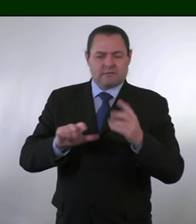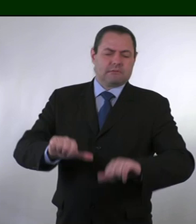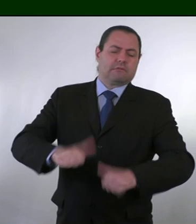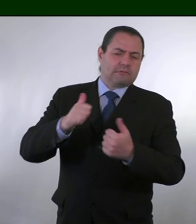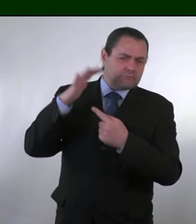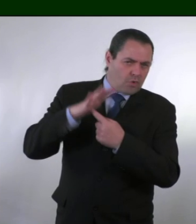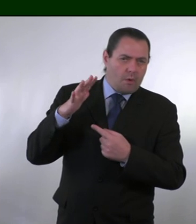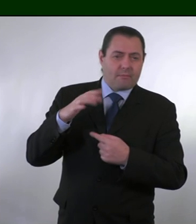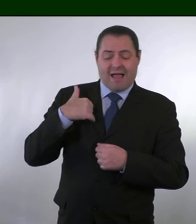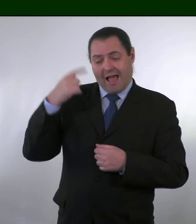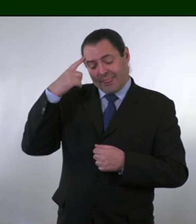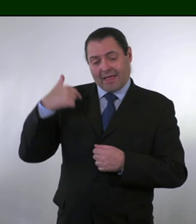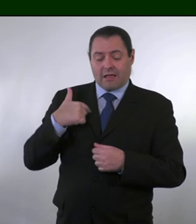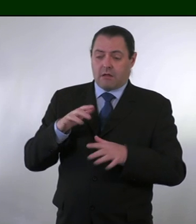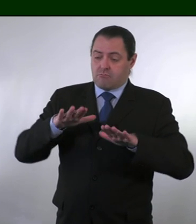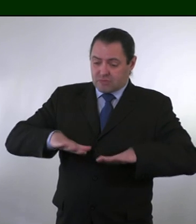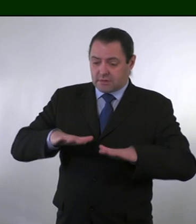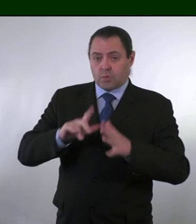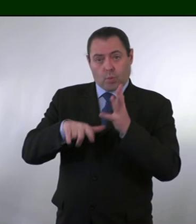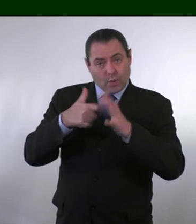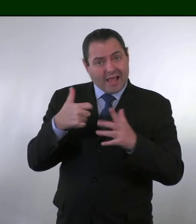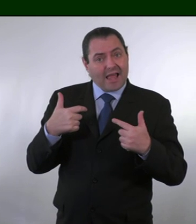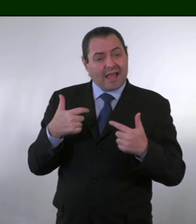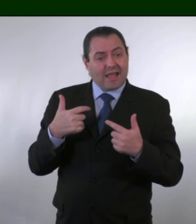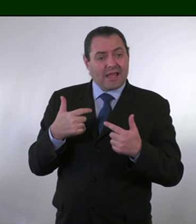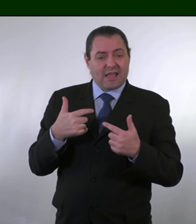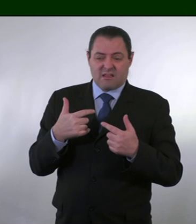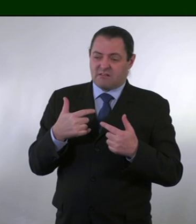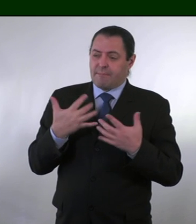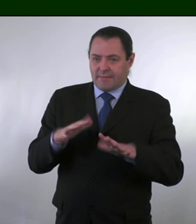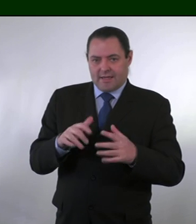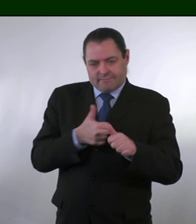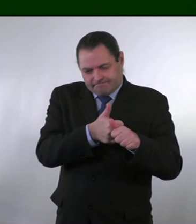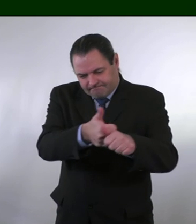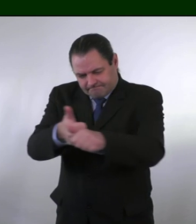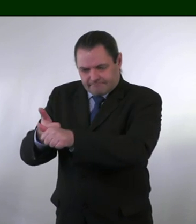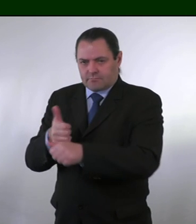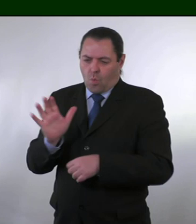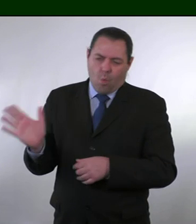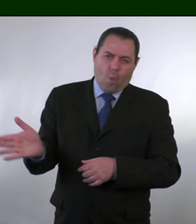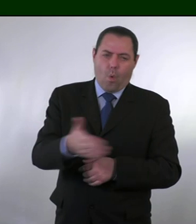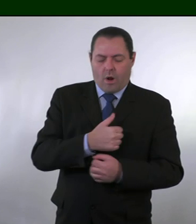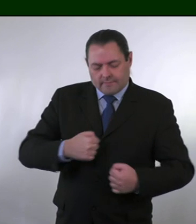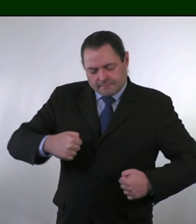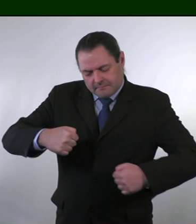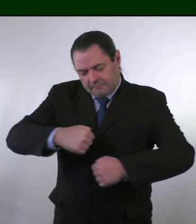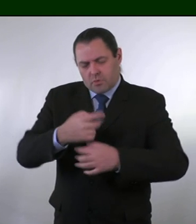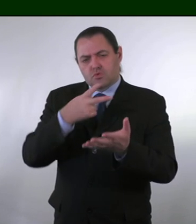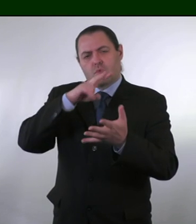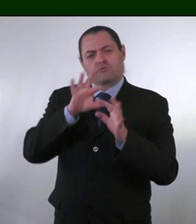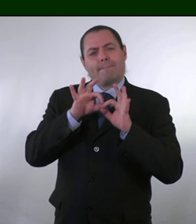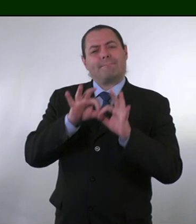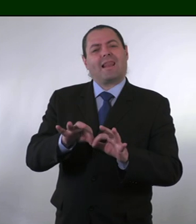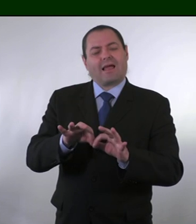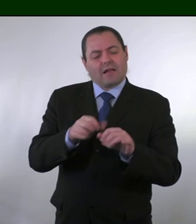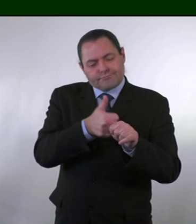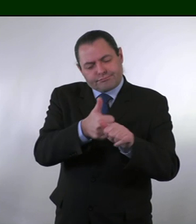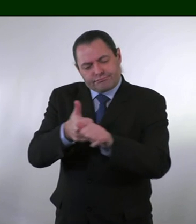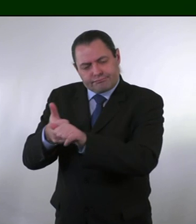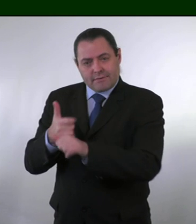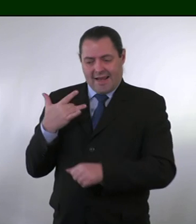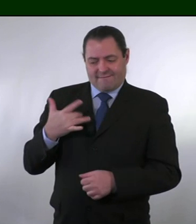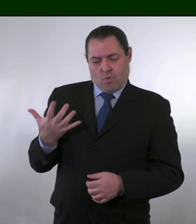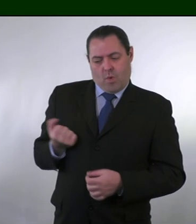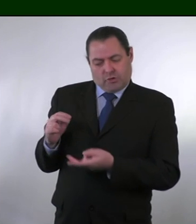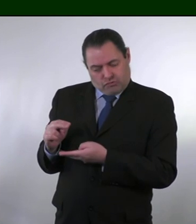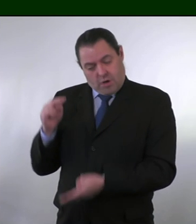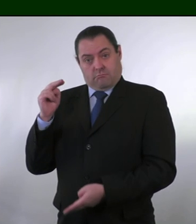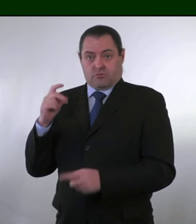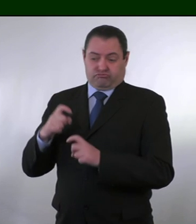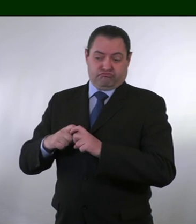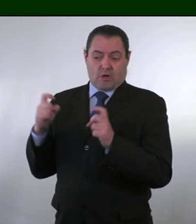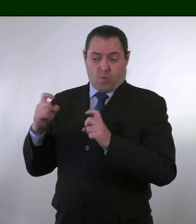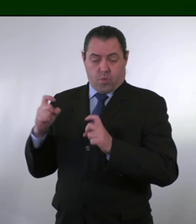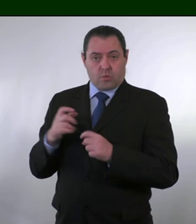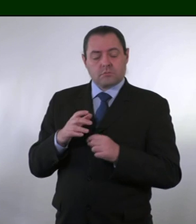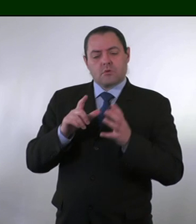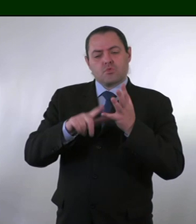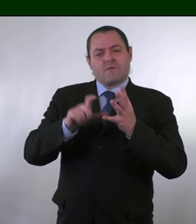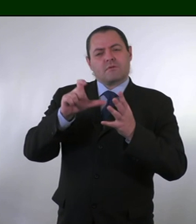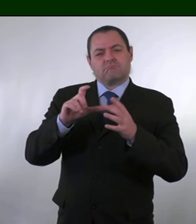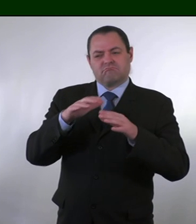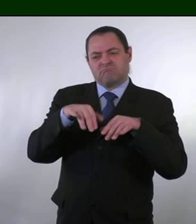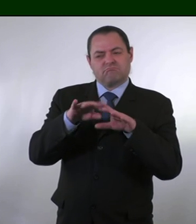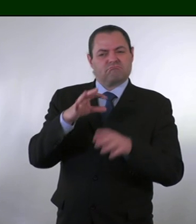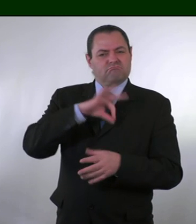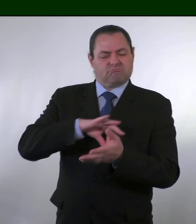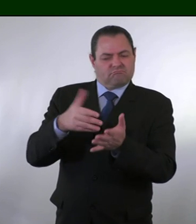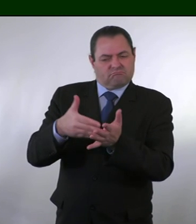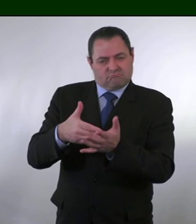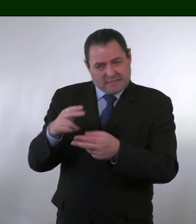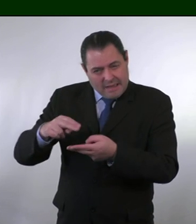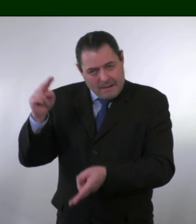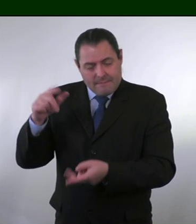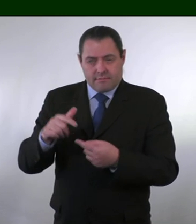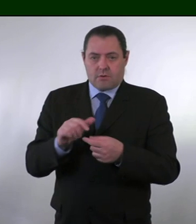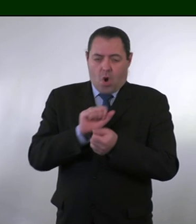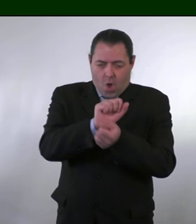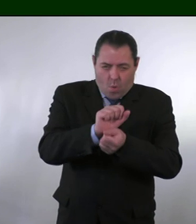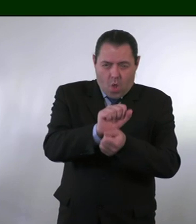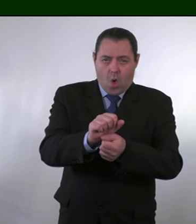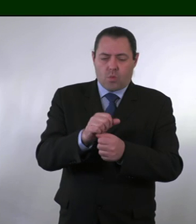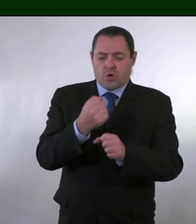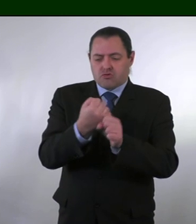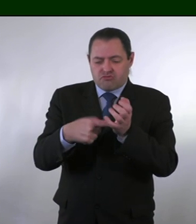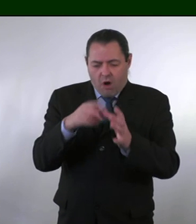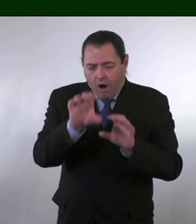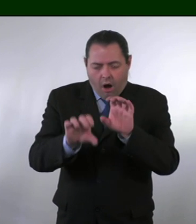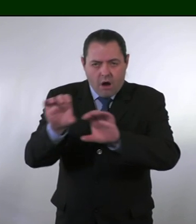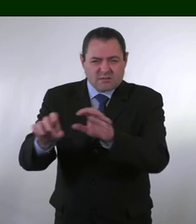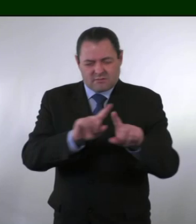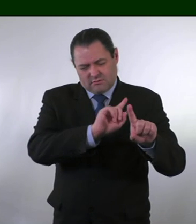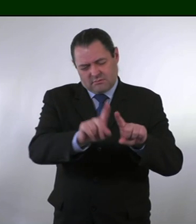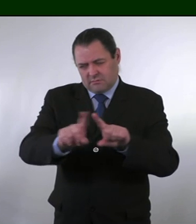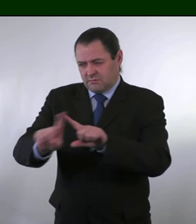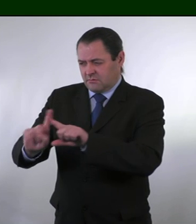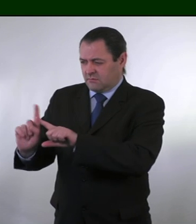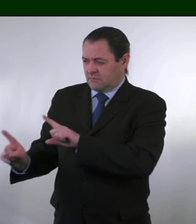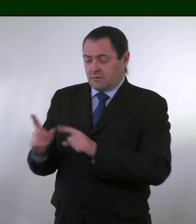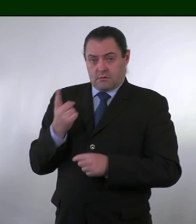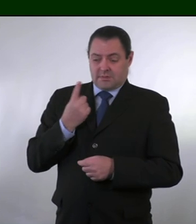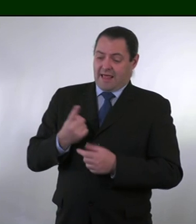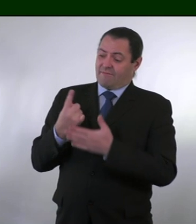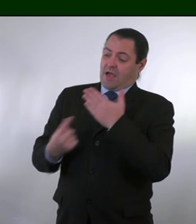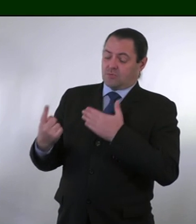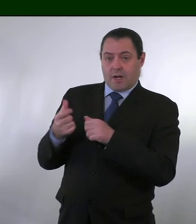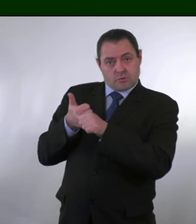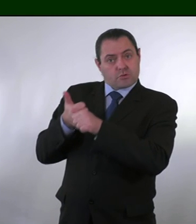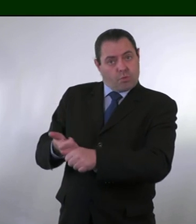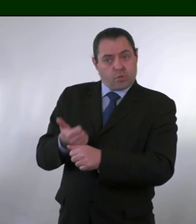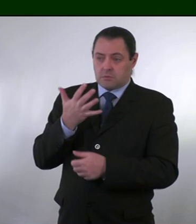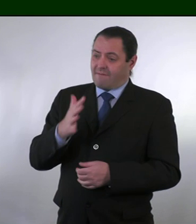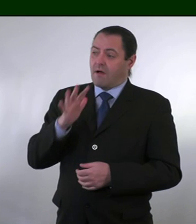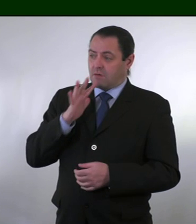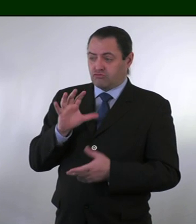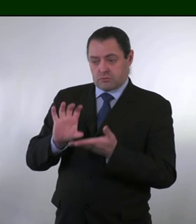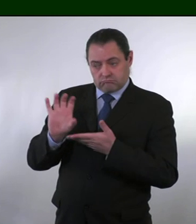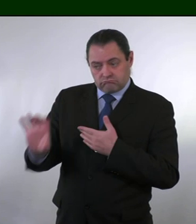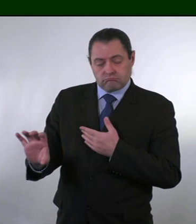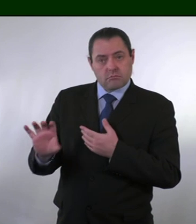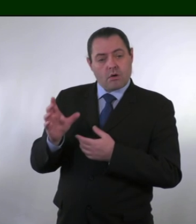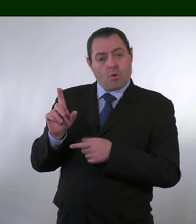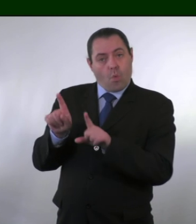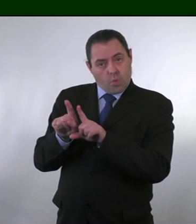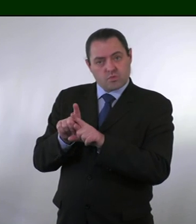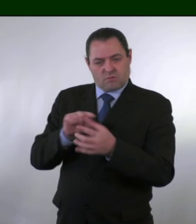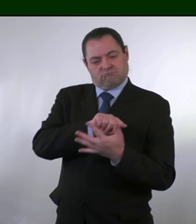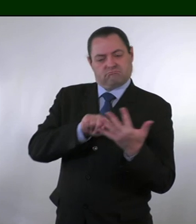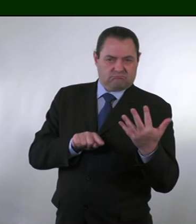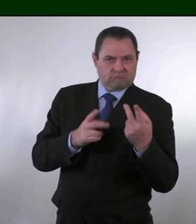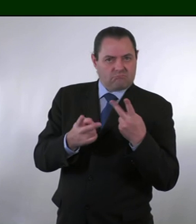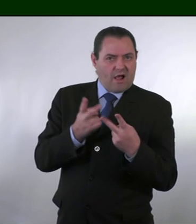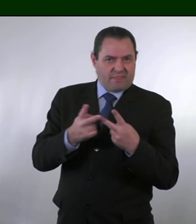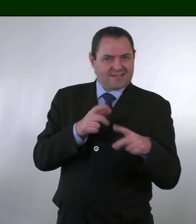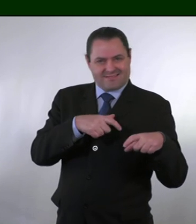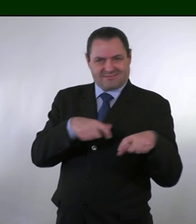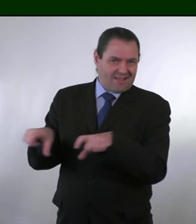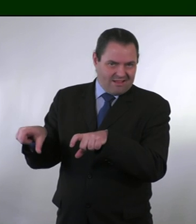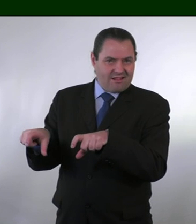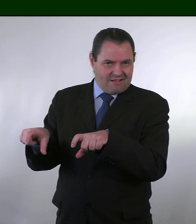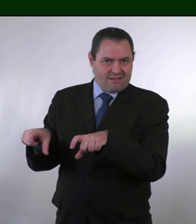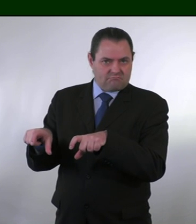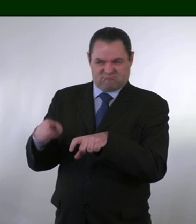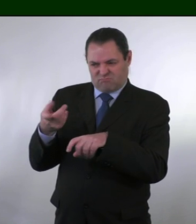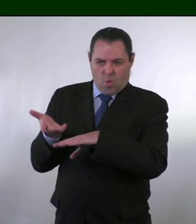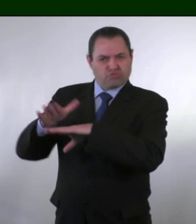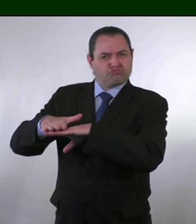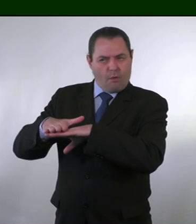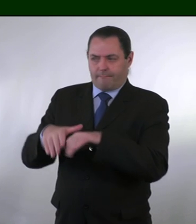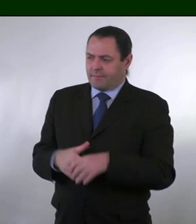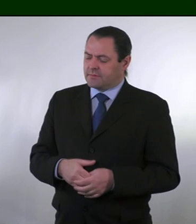The UK has puts its arms, as I have said many times, around the people of this country—a £200 billion package of support; increasing the living wage by record amounts; uplifting universal credit; many, many loans and grants to businesses of all kinds, and £500 of support for people who are self-isolating in addition to all the other benefits and support that we give.